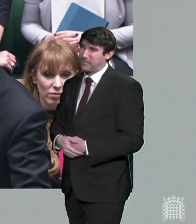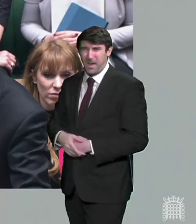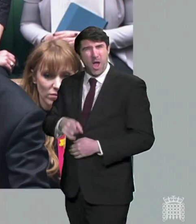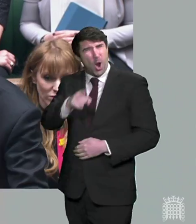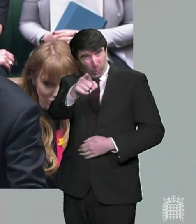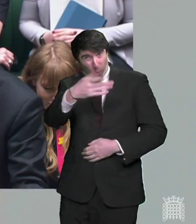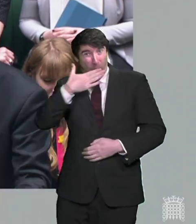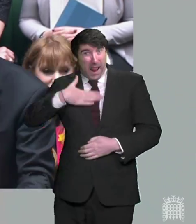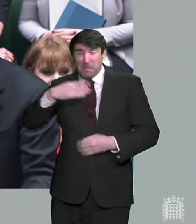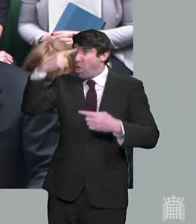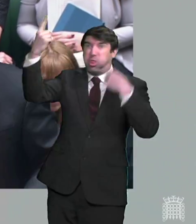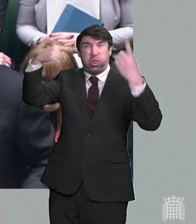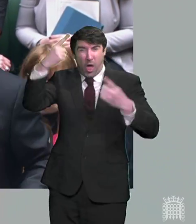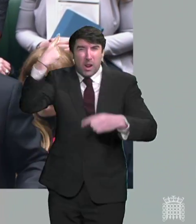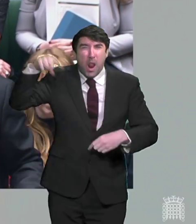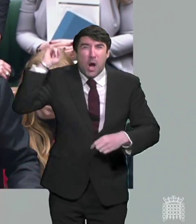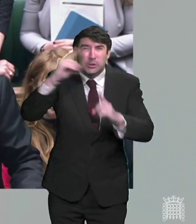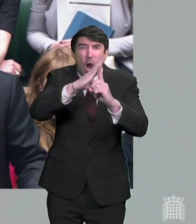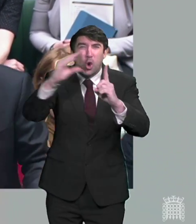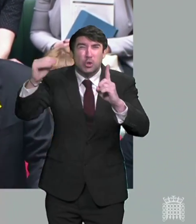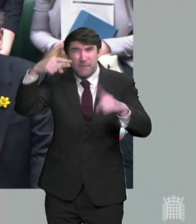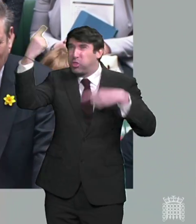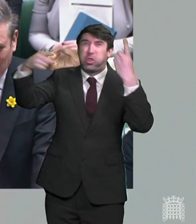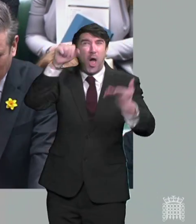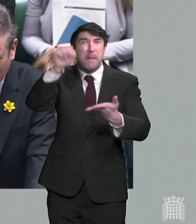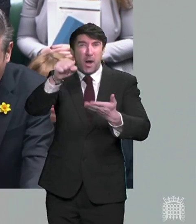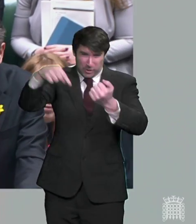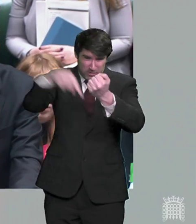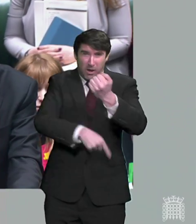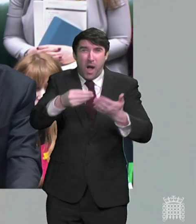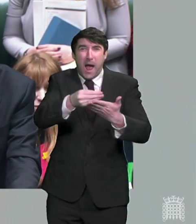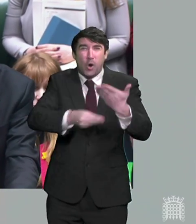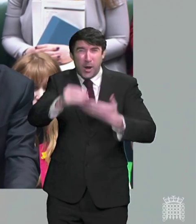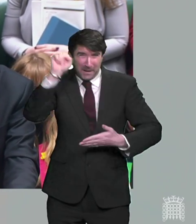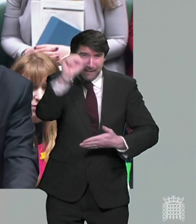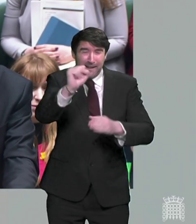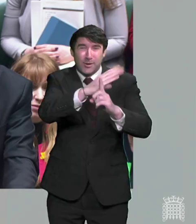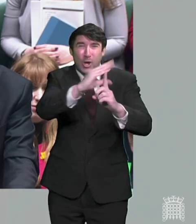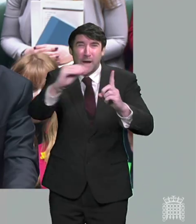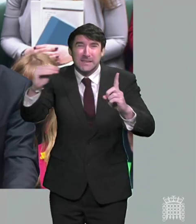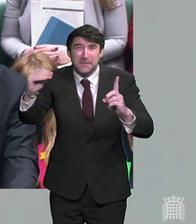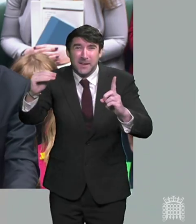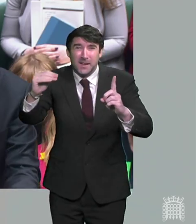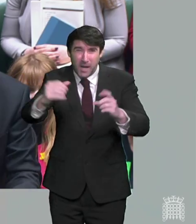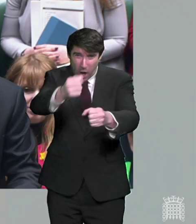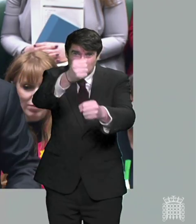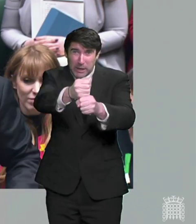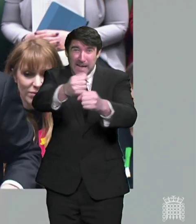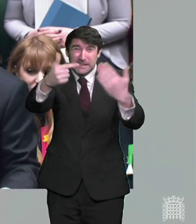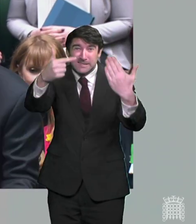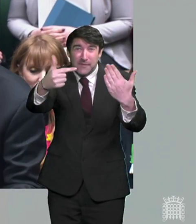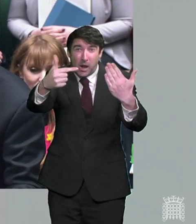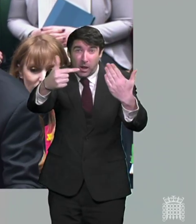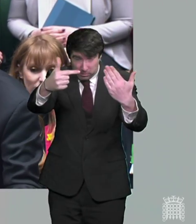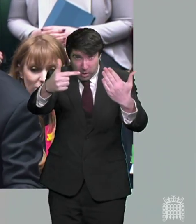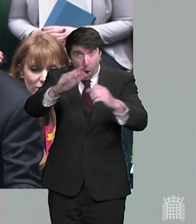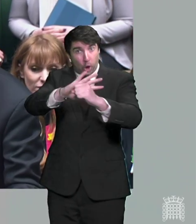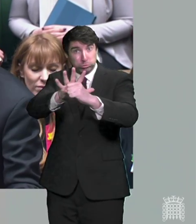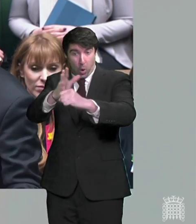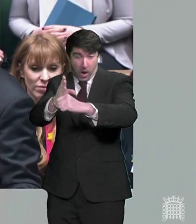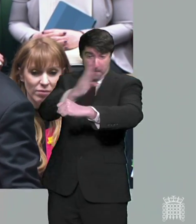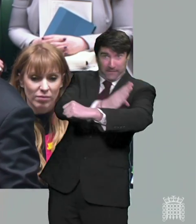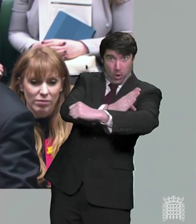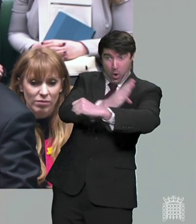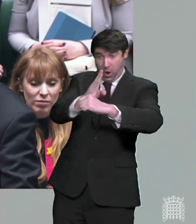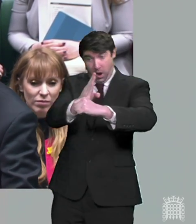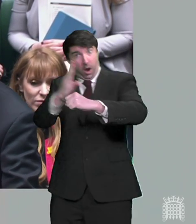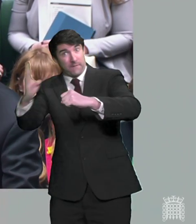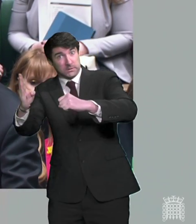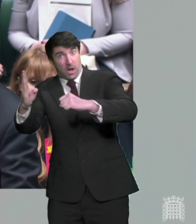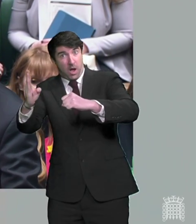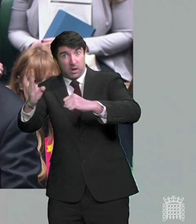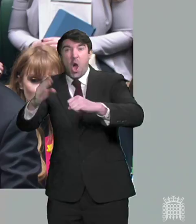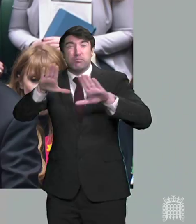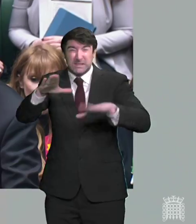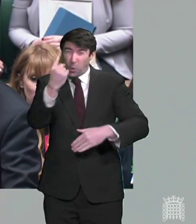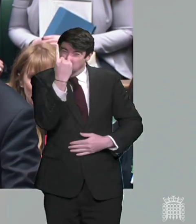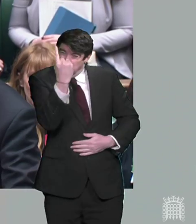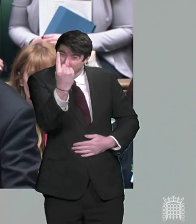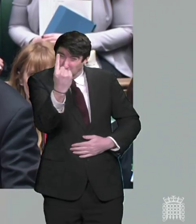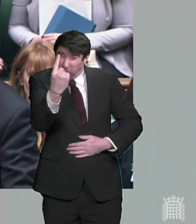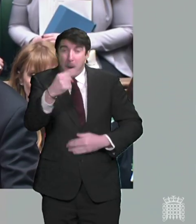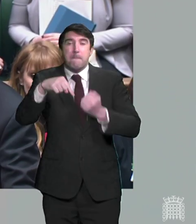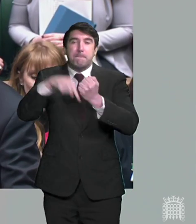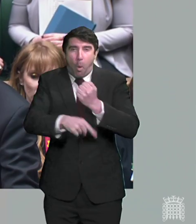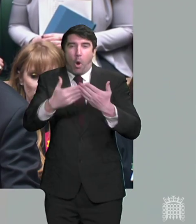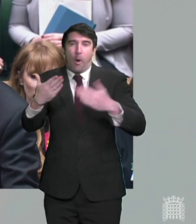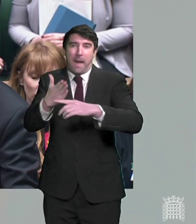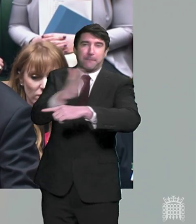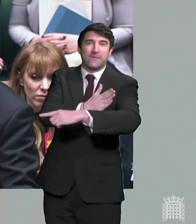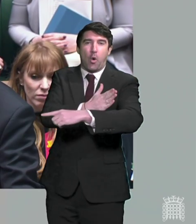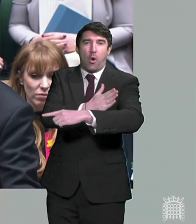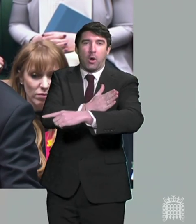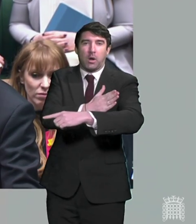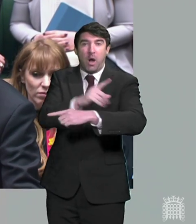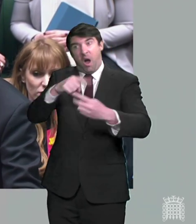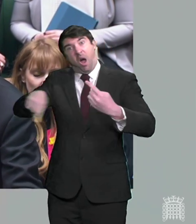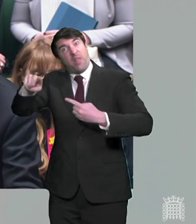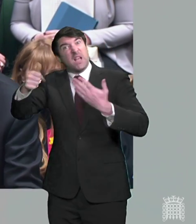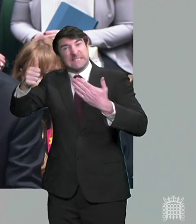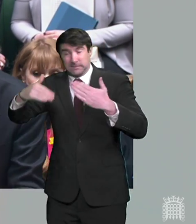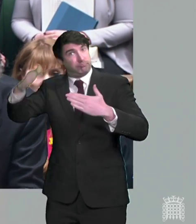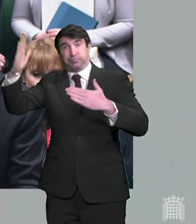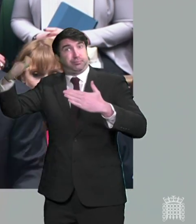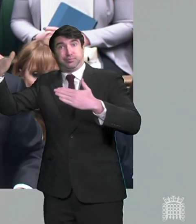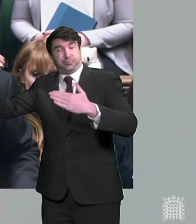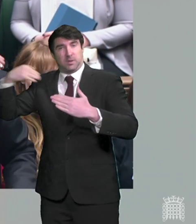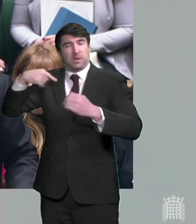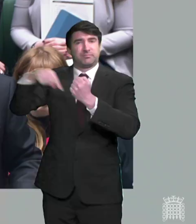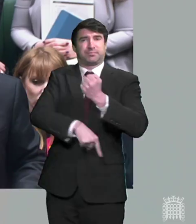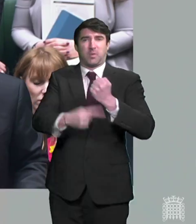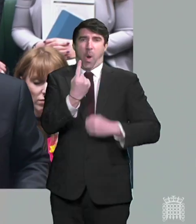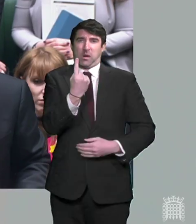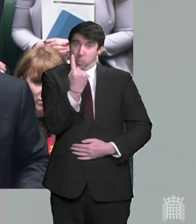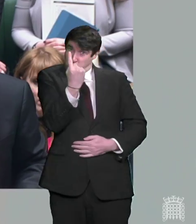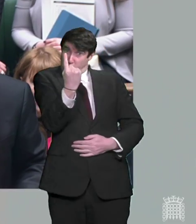We are the only country in the G7 that is still poorer than it was before the pandemic, and the Prime Minister stands there pretending that it is all fine—total denial about the damage and decline that he is presiding over.